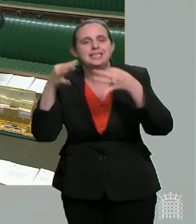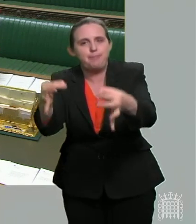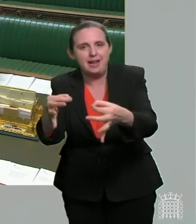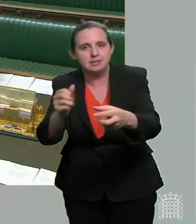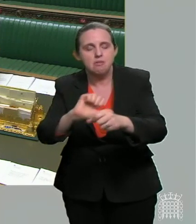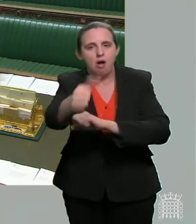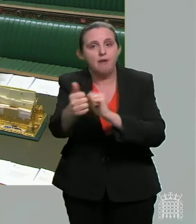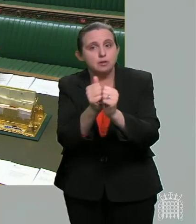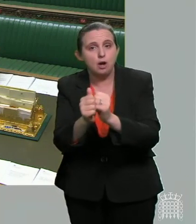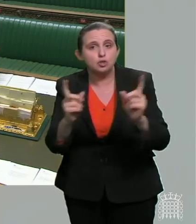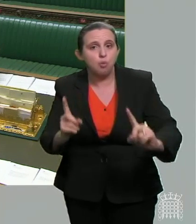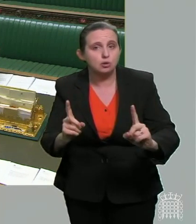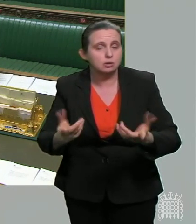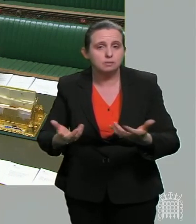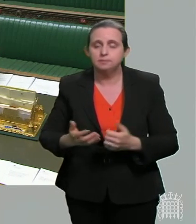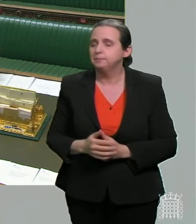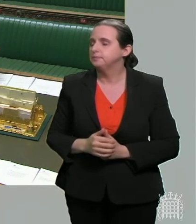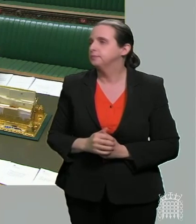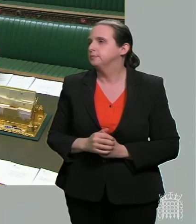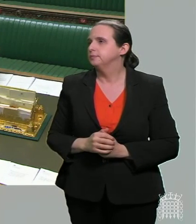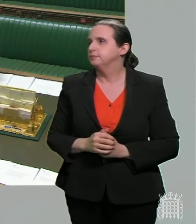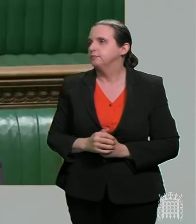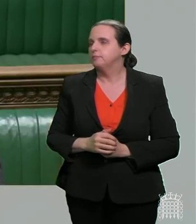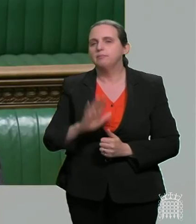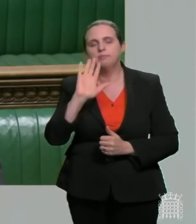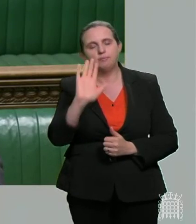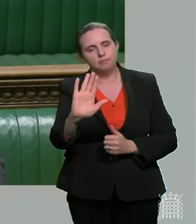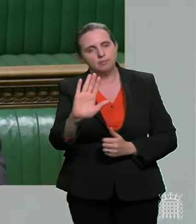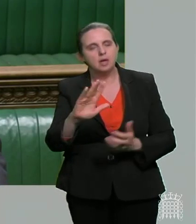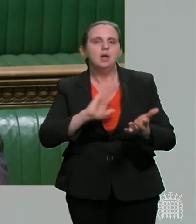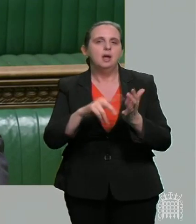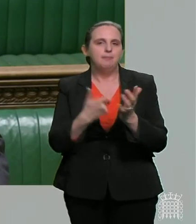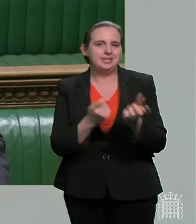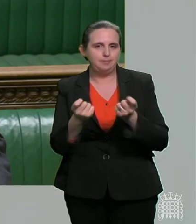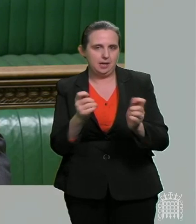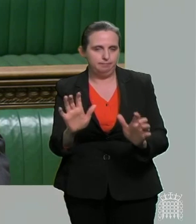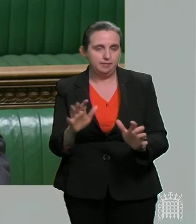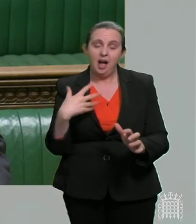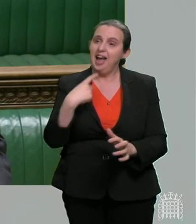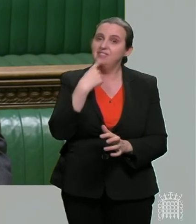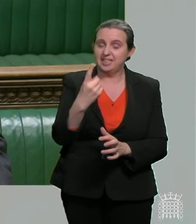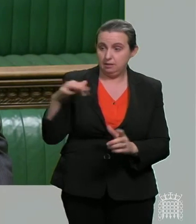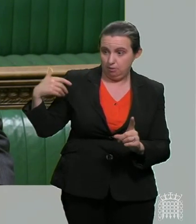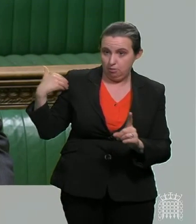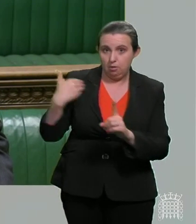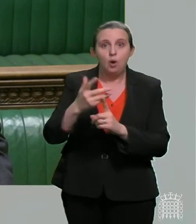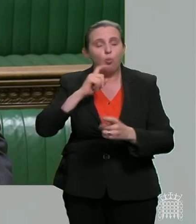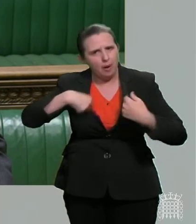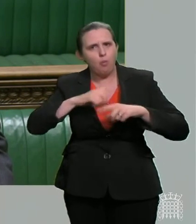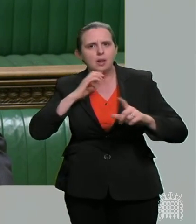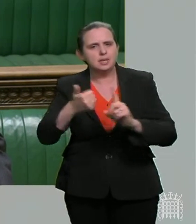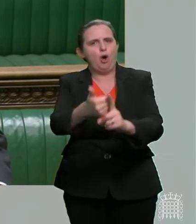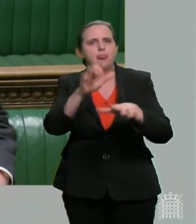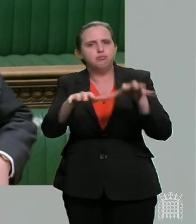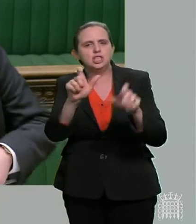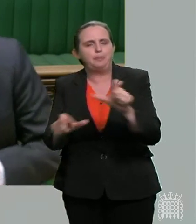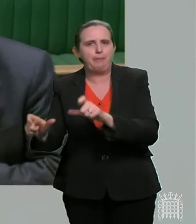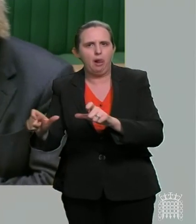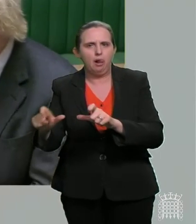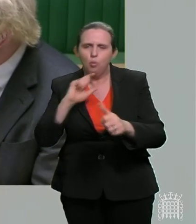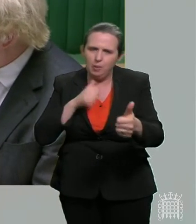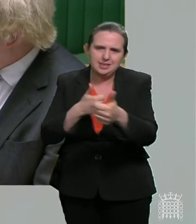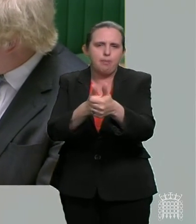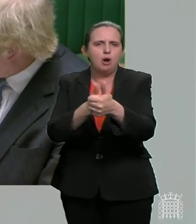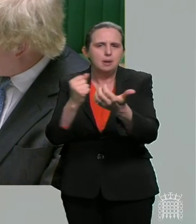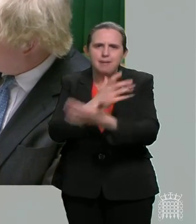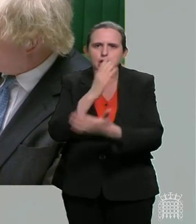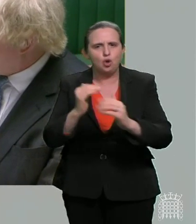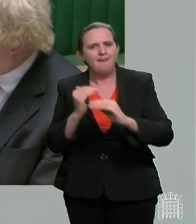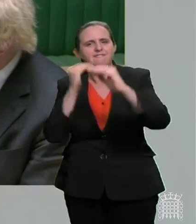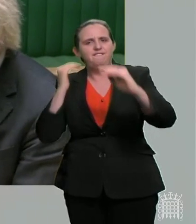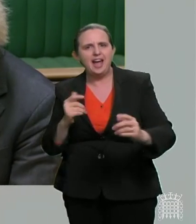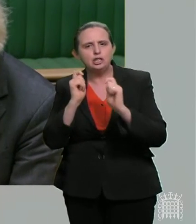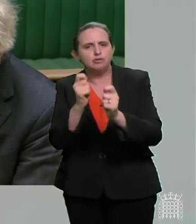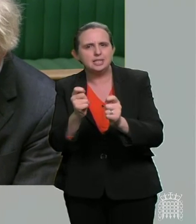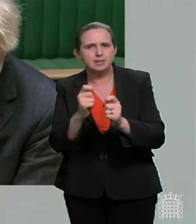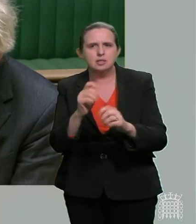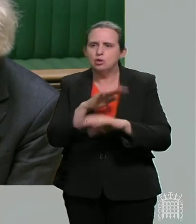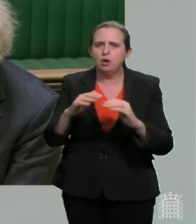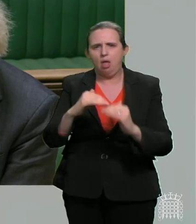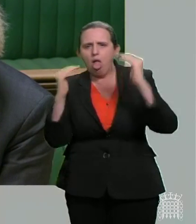I have said repeatedly that what we will do in this Government and throughout this pandemic is put our arms around the British people, support them throughout the pandemic and make sure that they are not unfairly evicted during the pandemic.